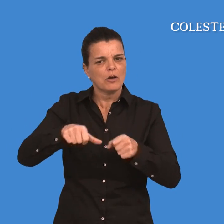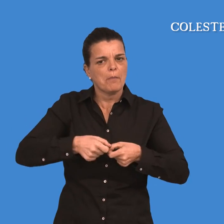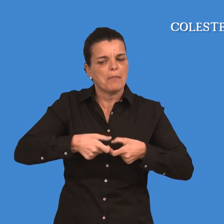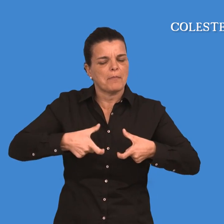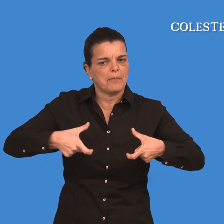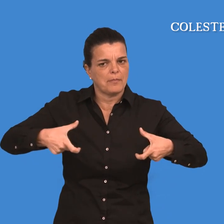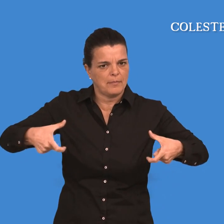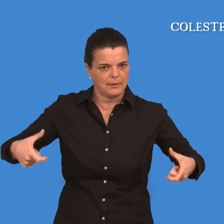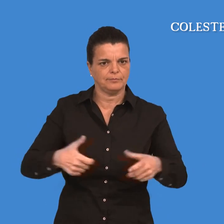incrementar